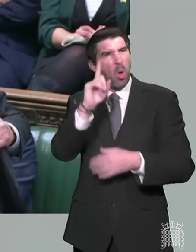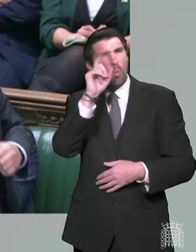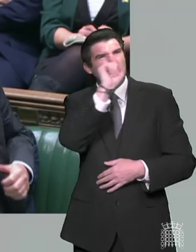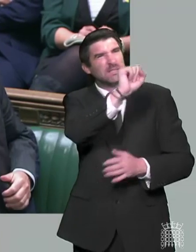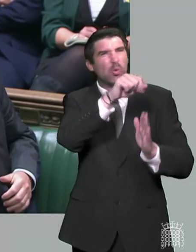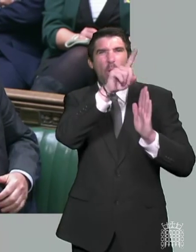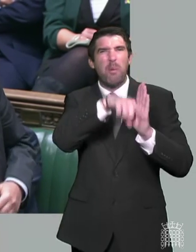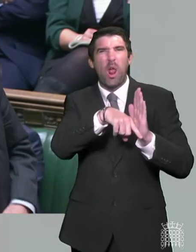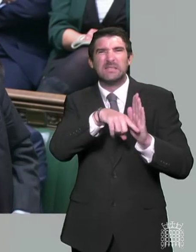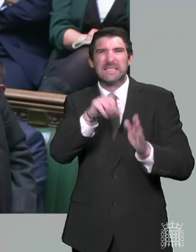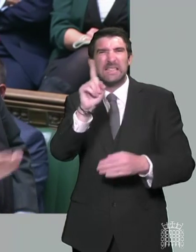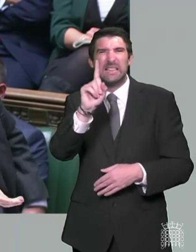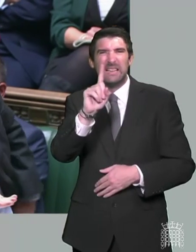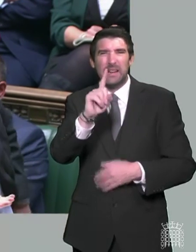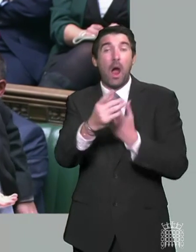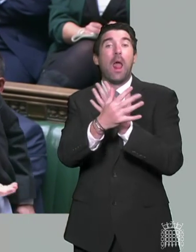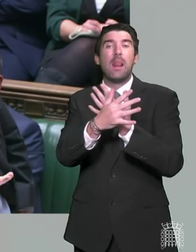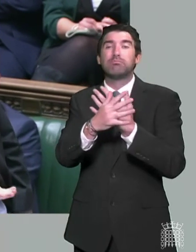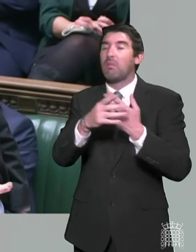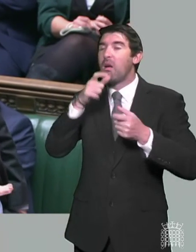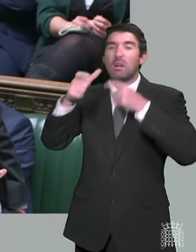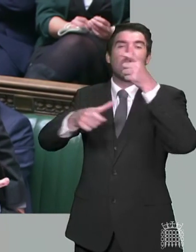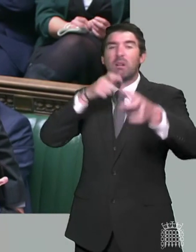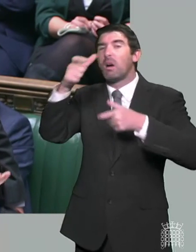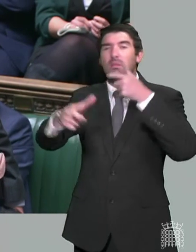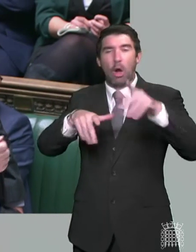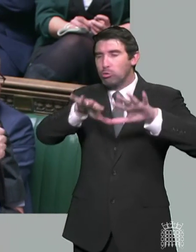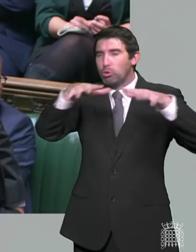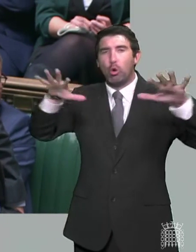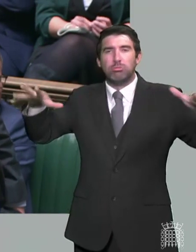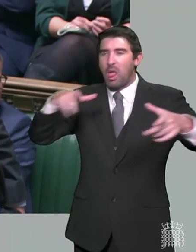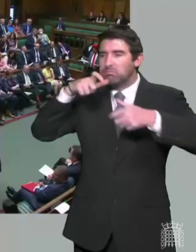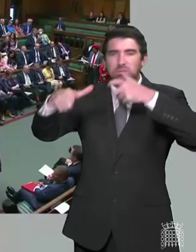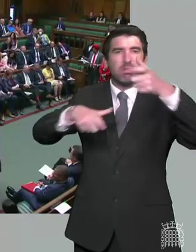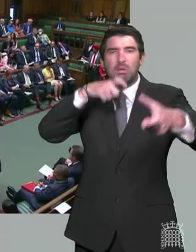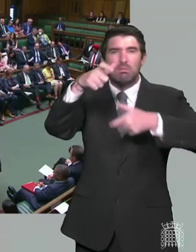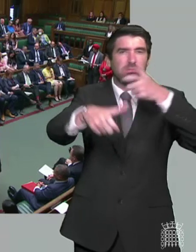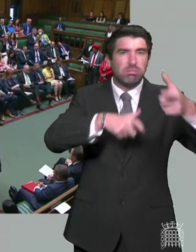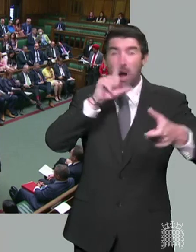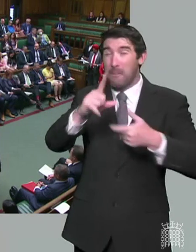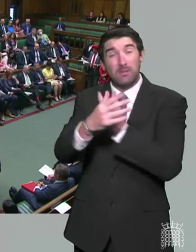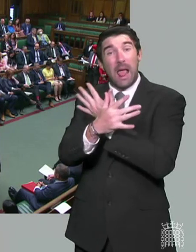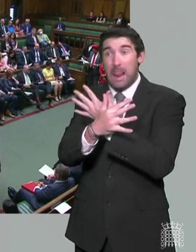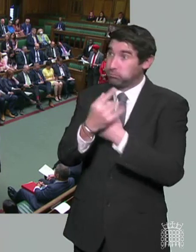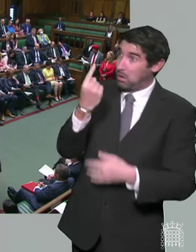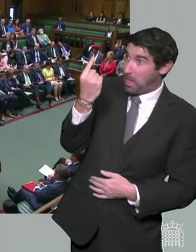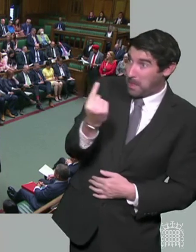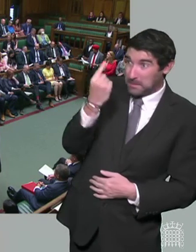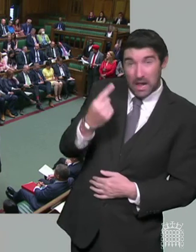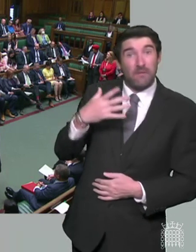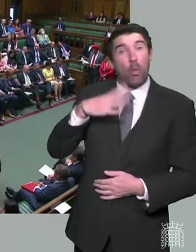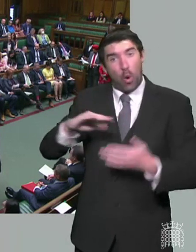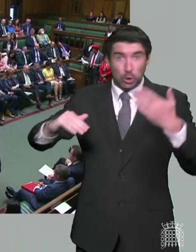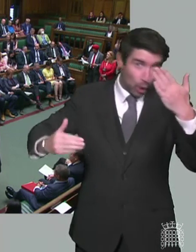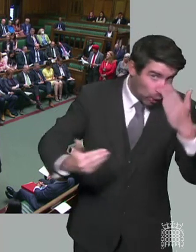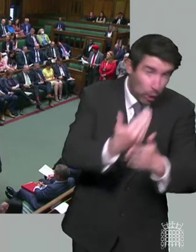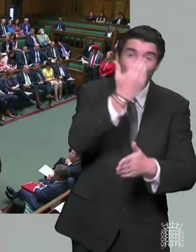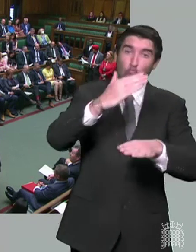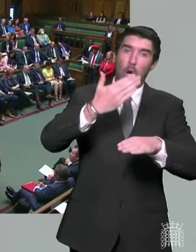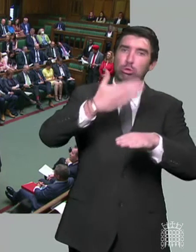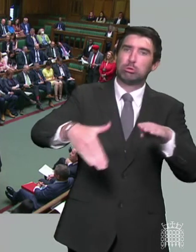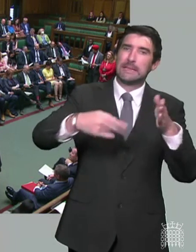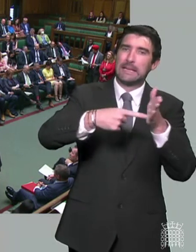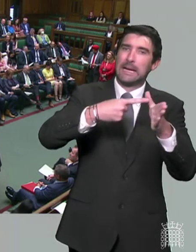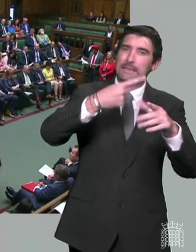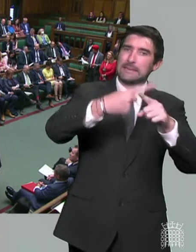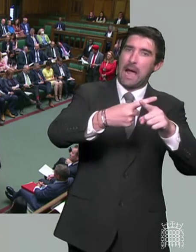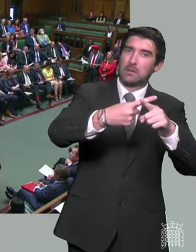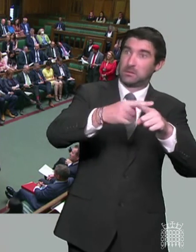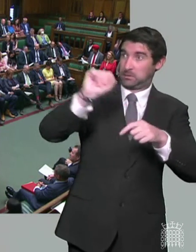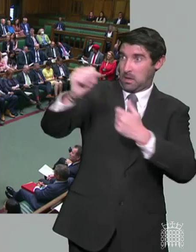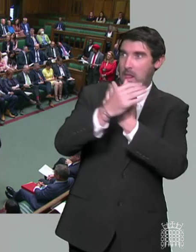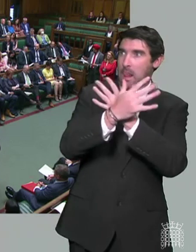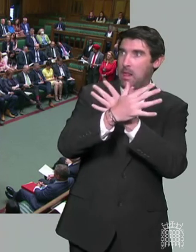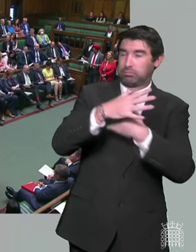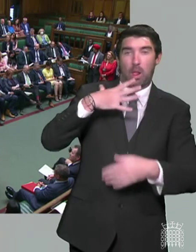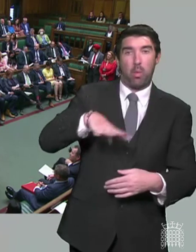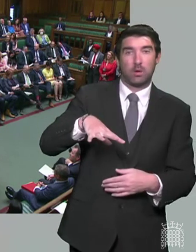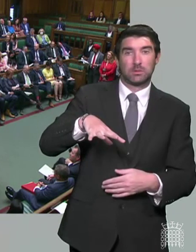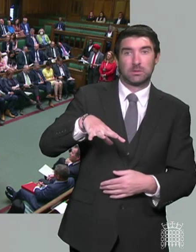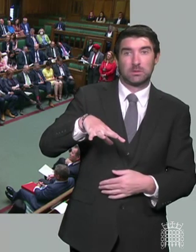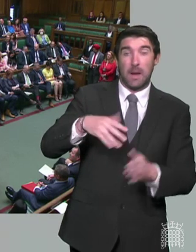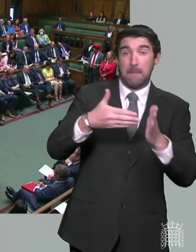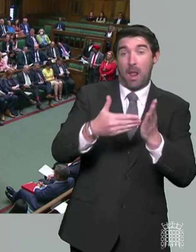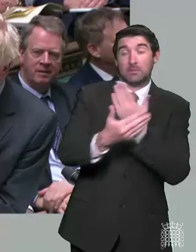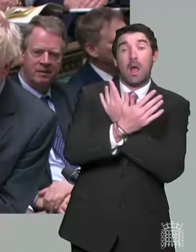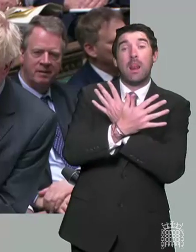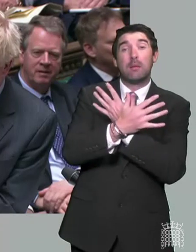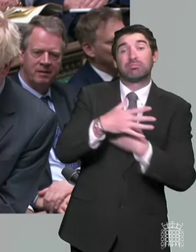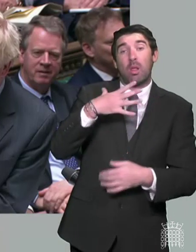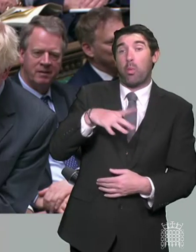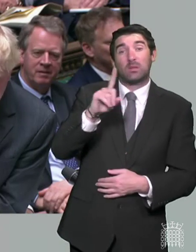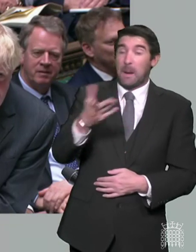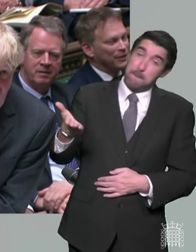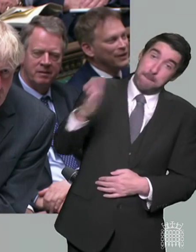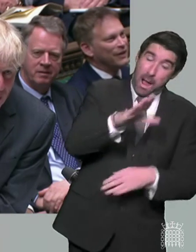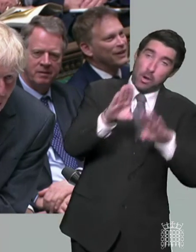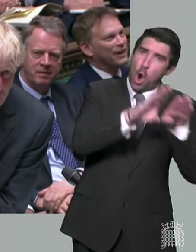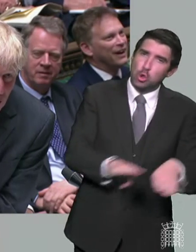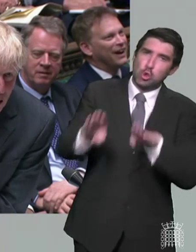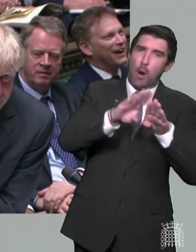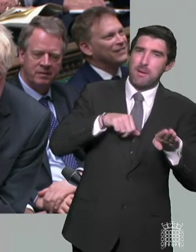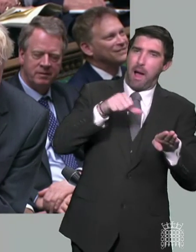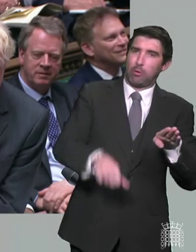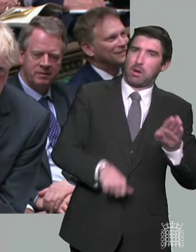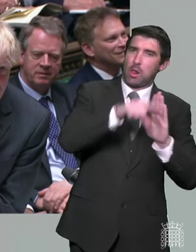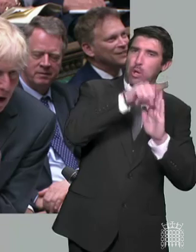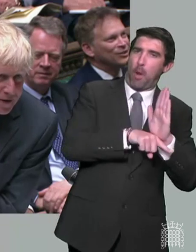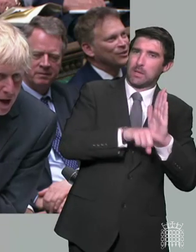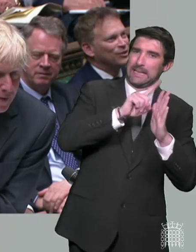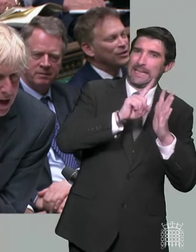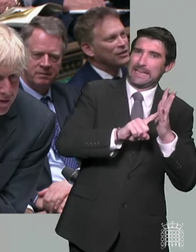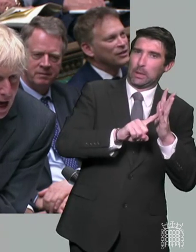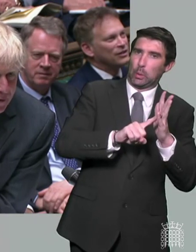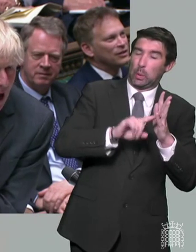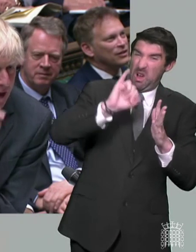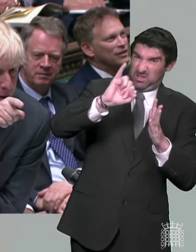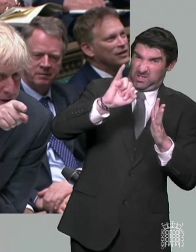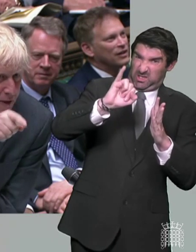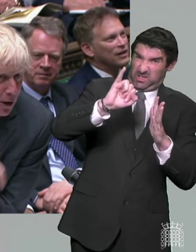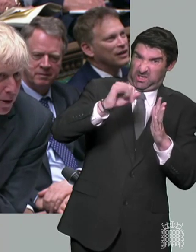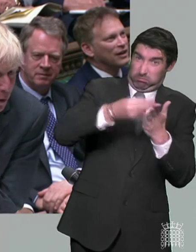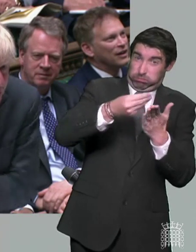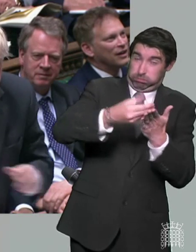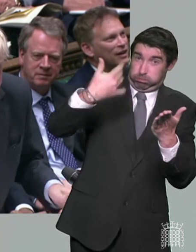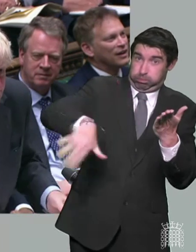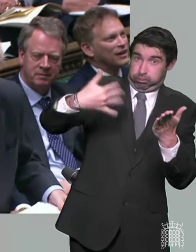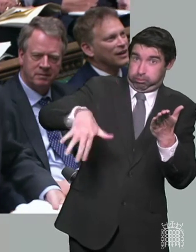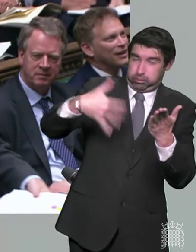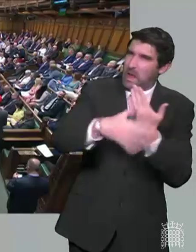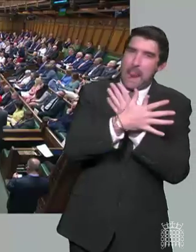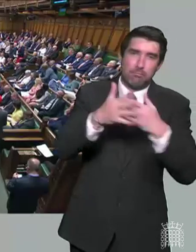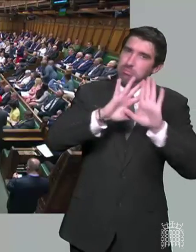They are able to go around the country bamboozling the rural communities—not revealing that they are, in fact, in favour of massive new green taxes, which is what they want, and not revealing that they would like to go back, straightaway, into the common agricultural policy, with all the bureaucracy and all the costs that that entails.